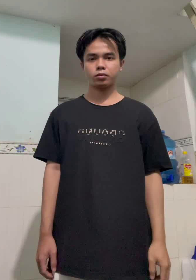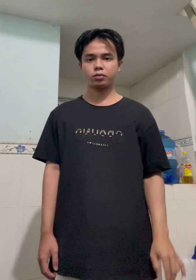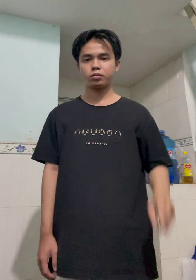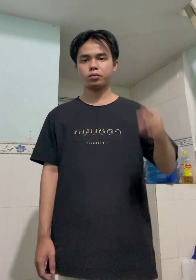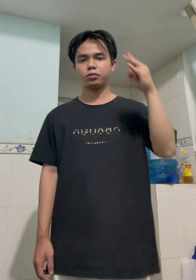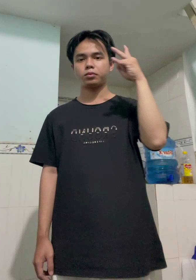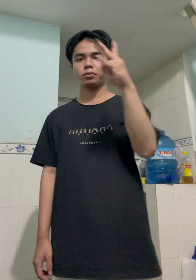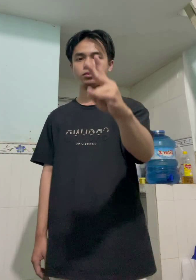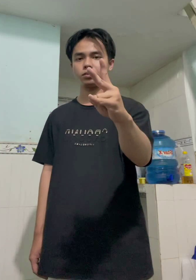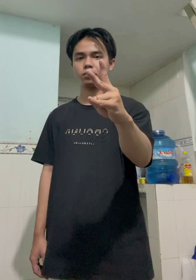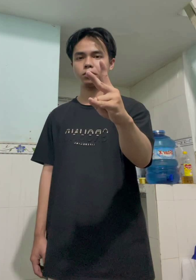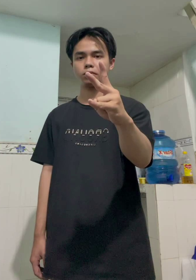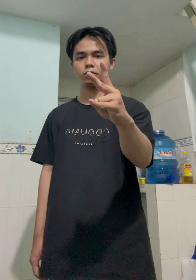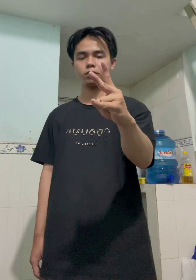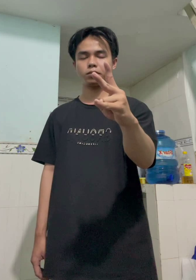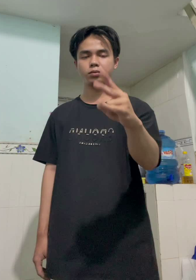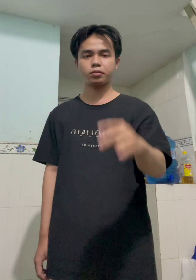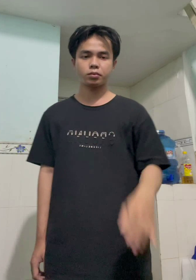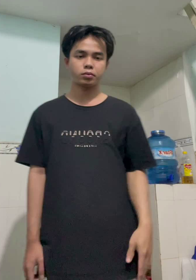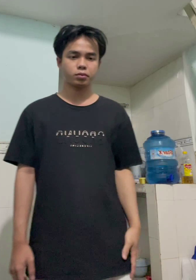h